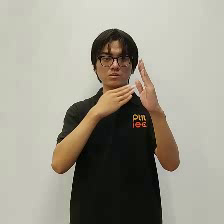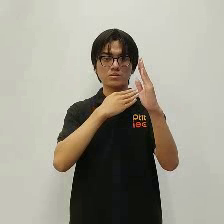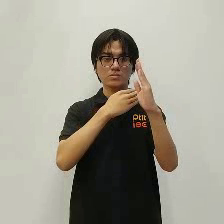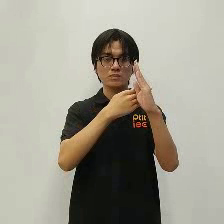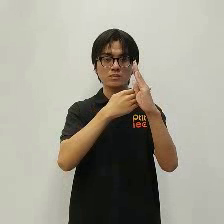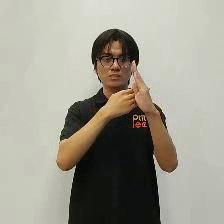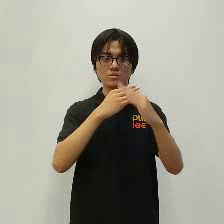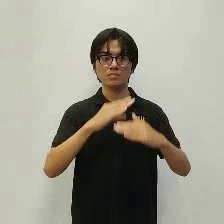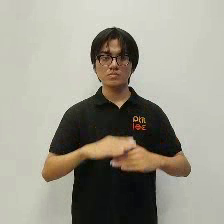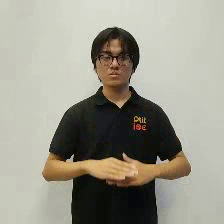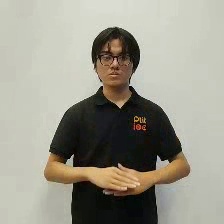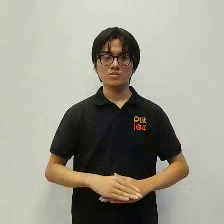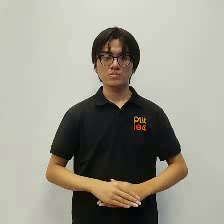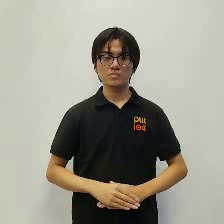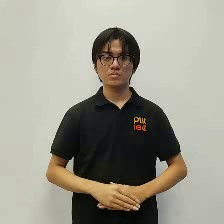Trường học